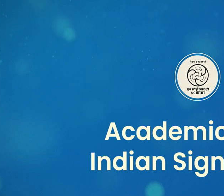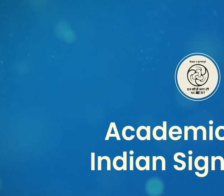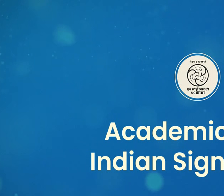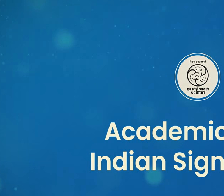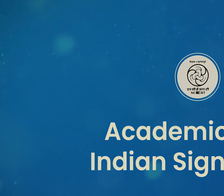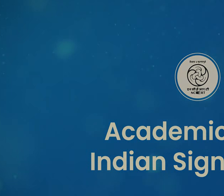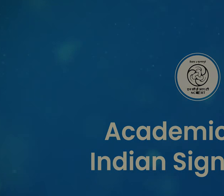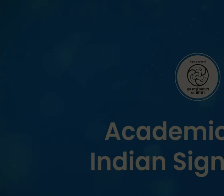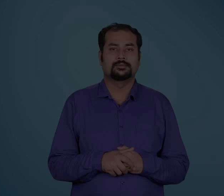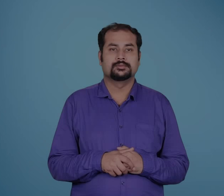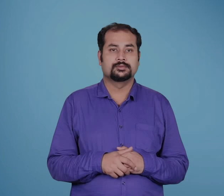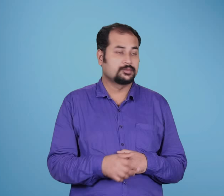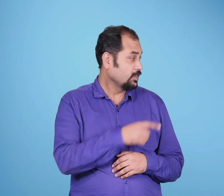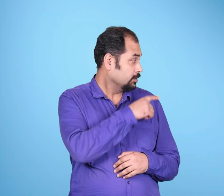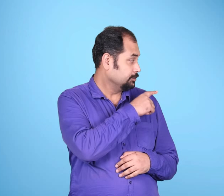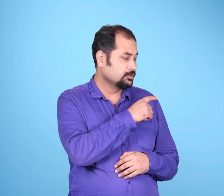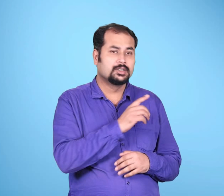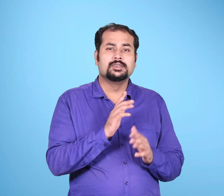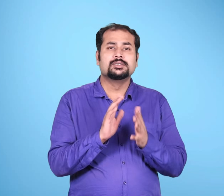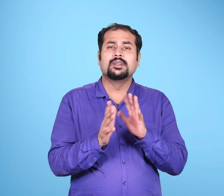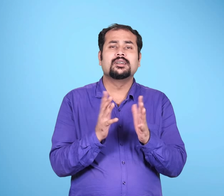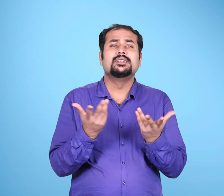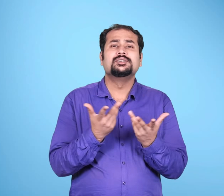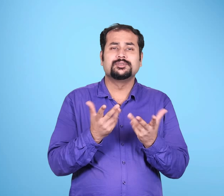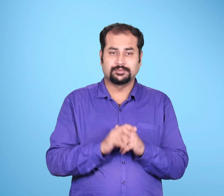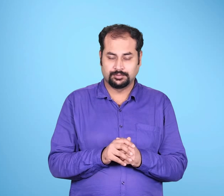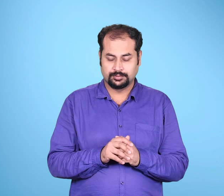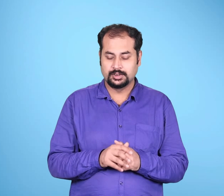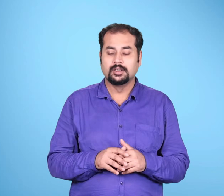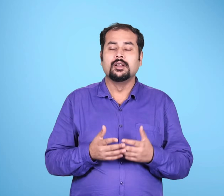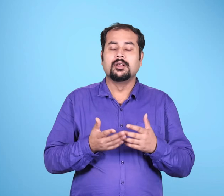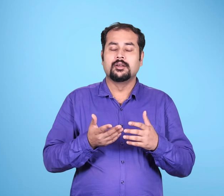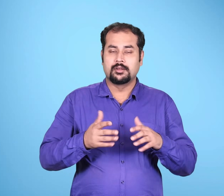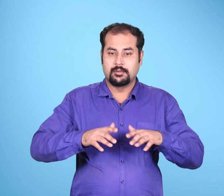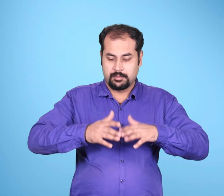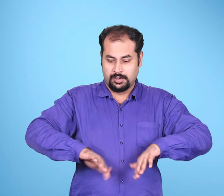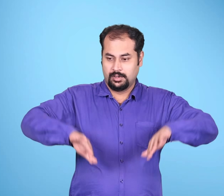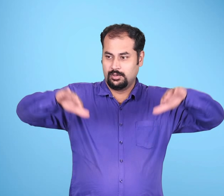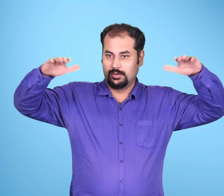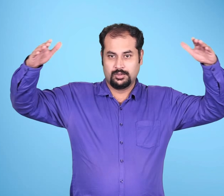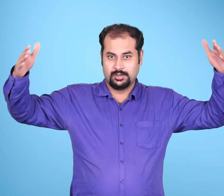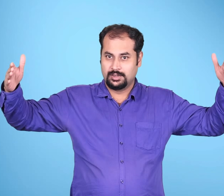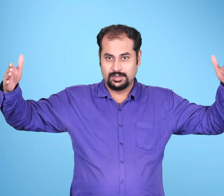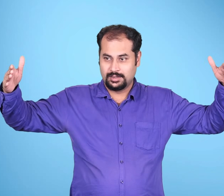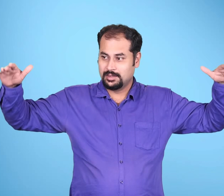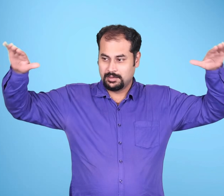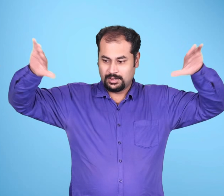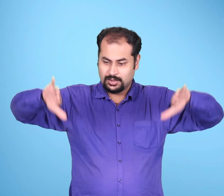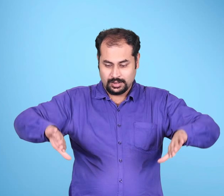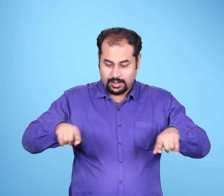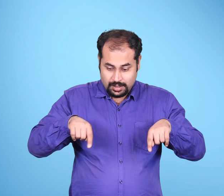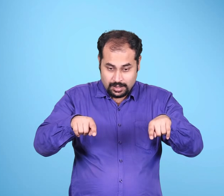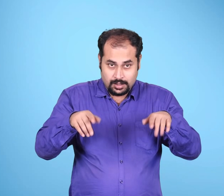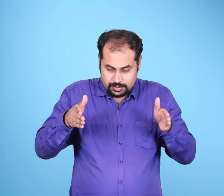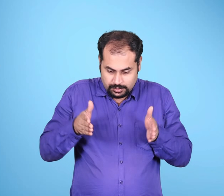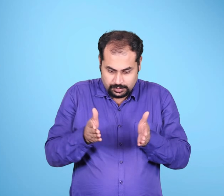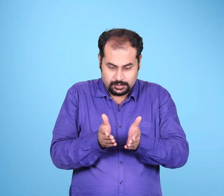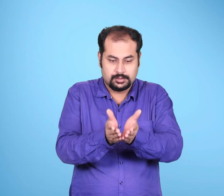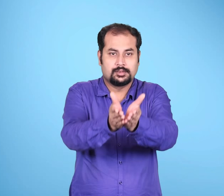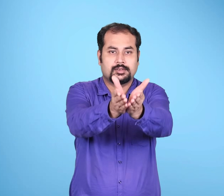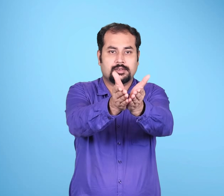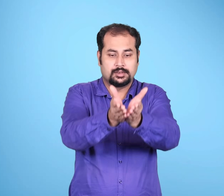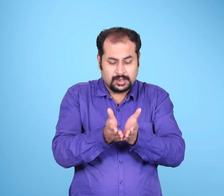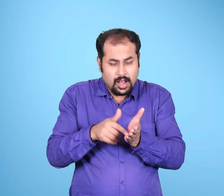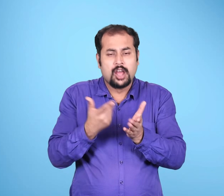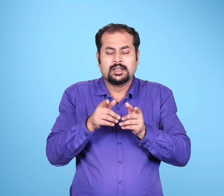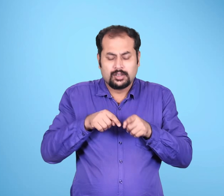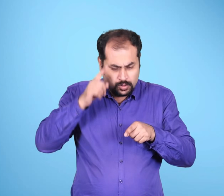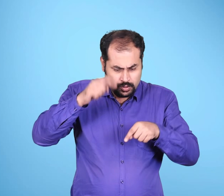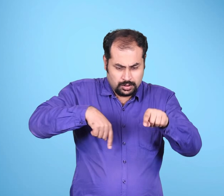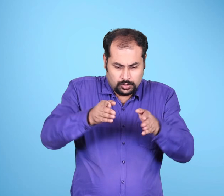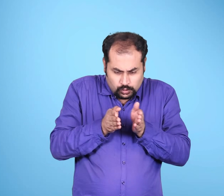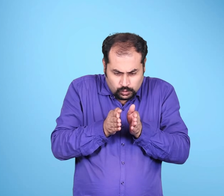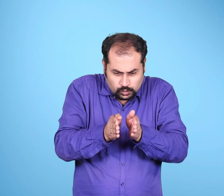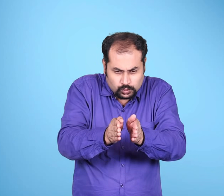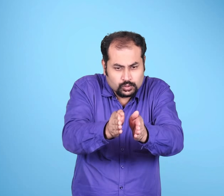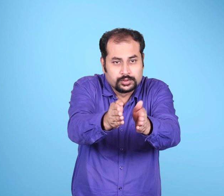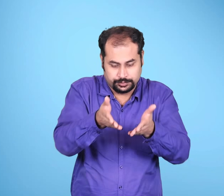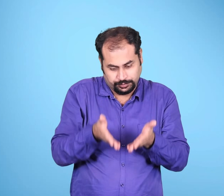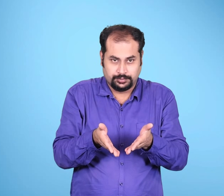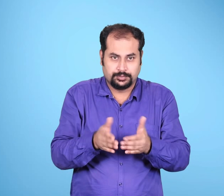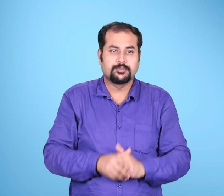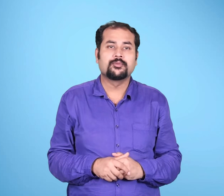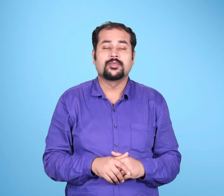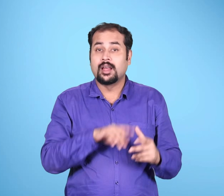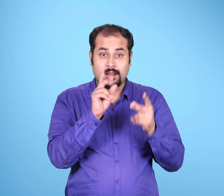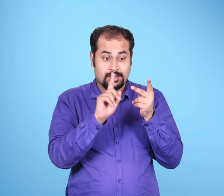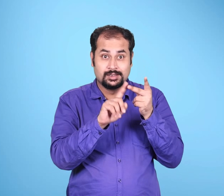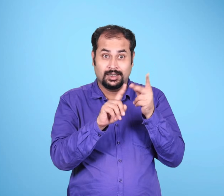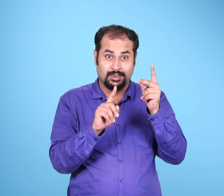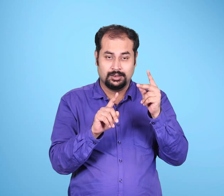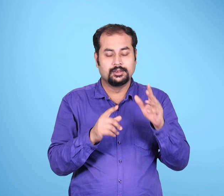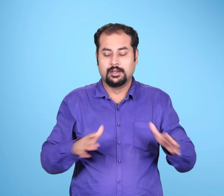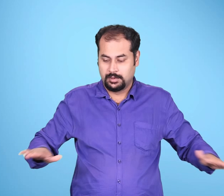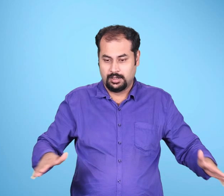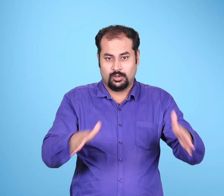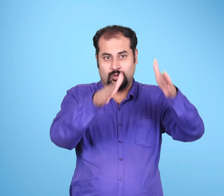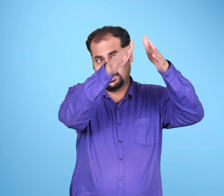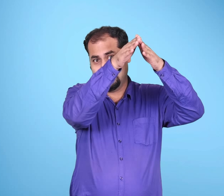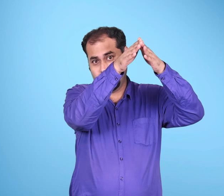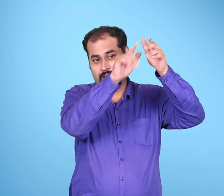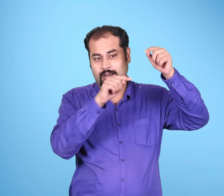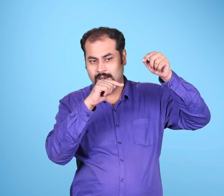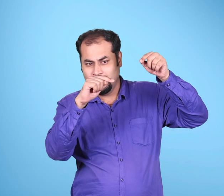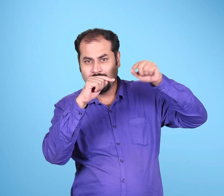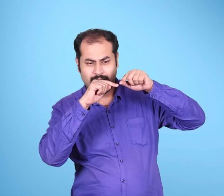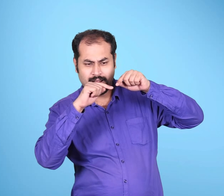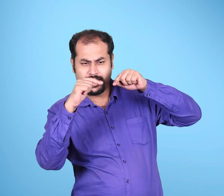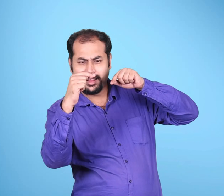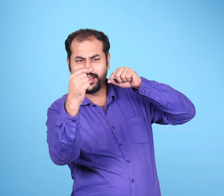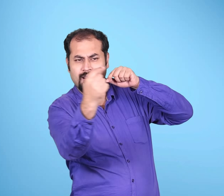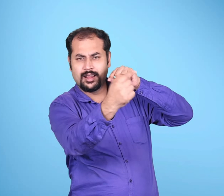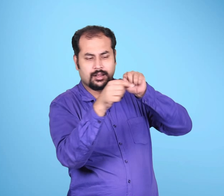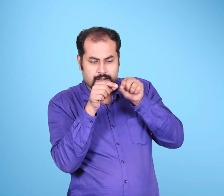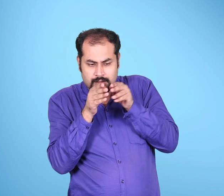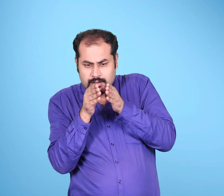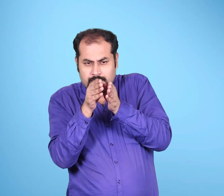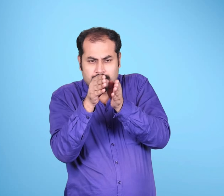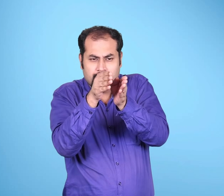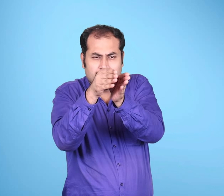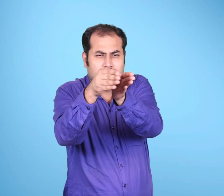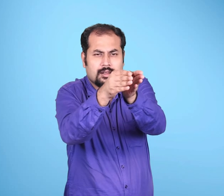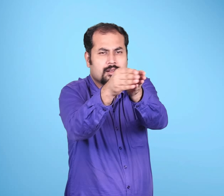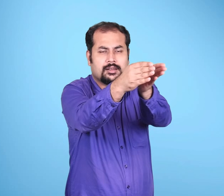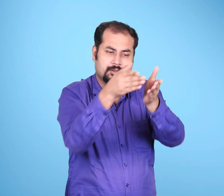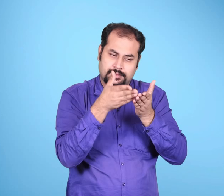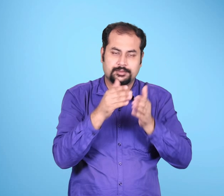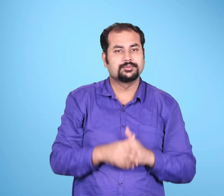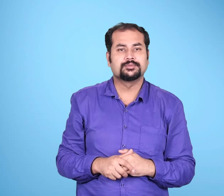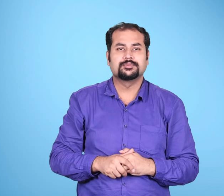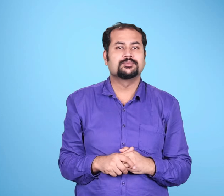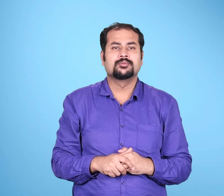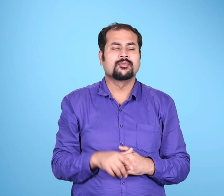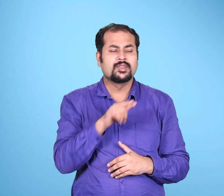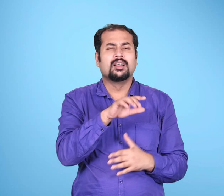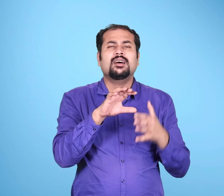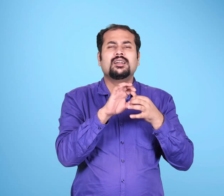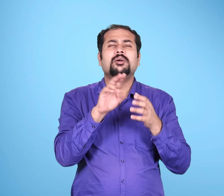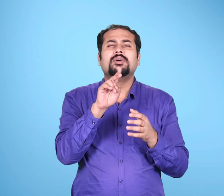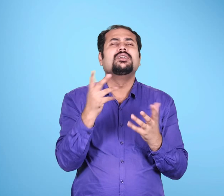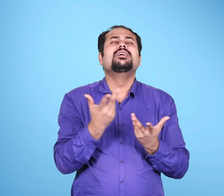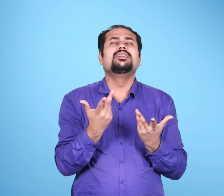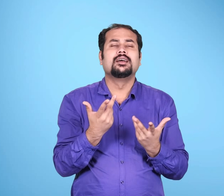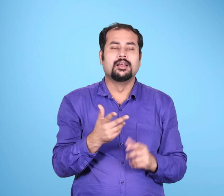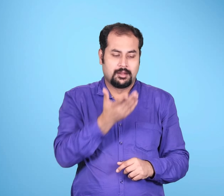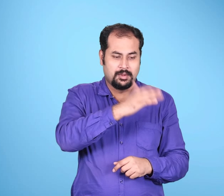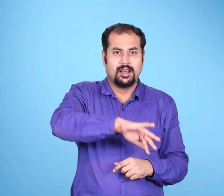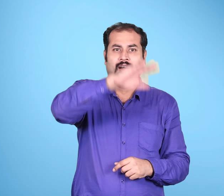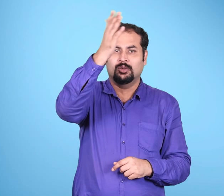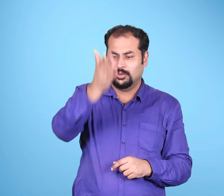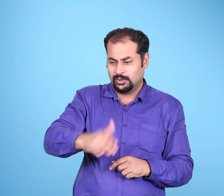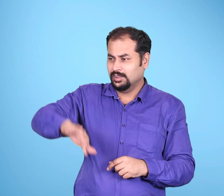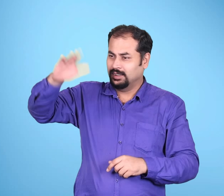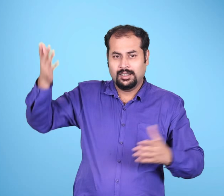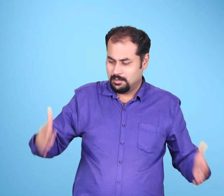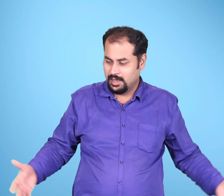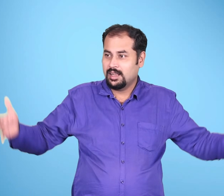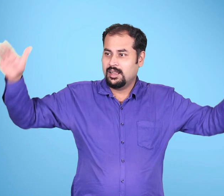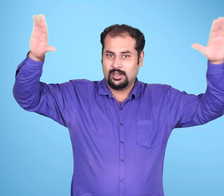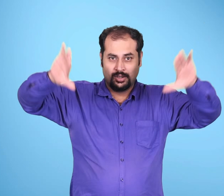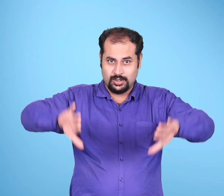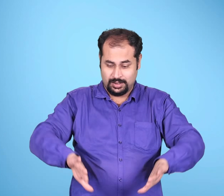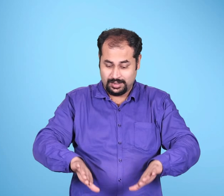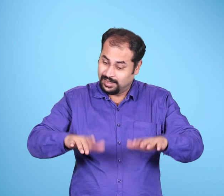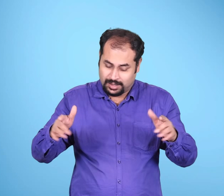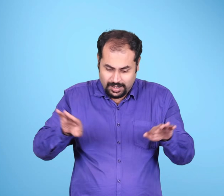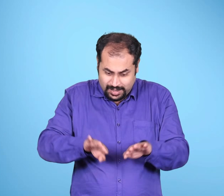Pass (mountain) These two signs can refer to a mountain pass. A pass is a narrow gap or depression on the mountain range which provides a natural passage for movement